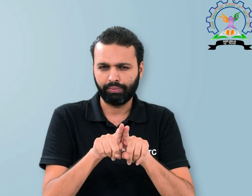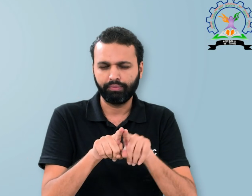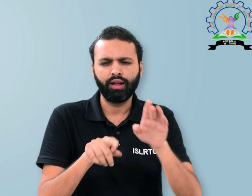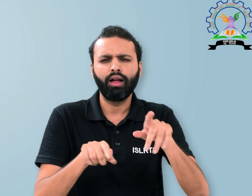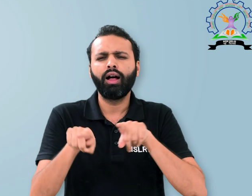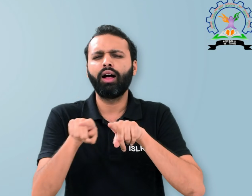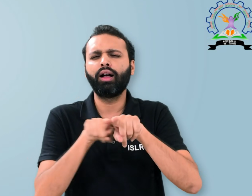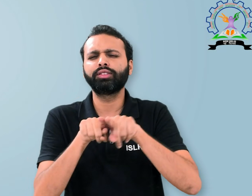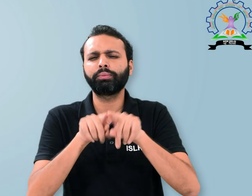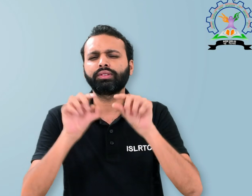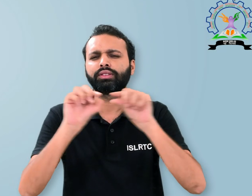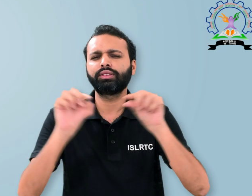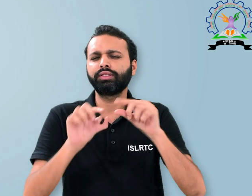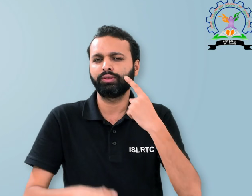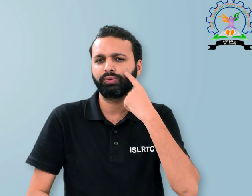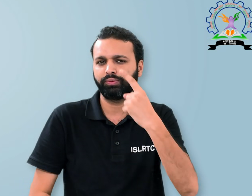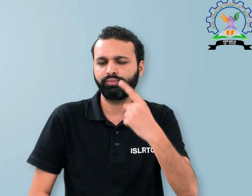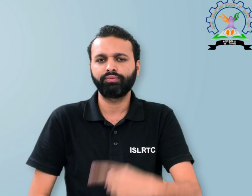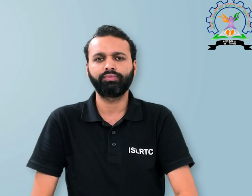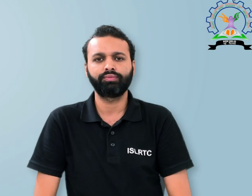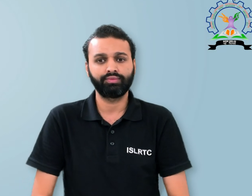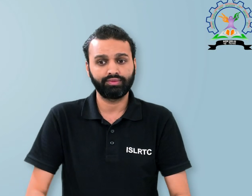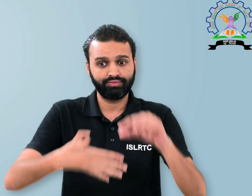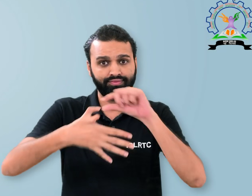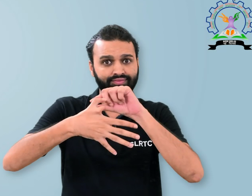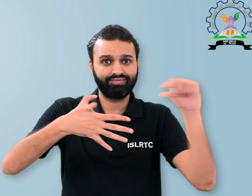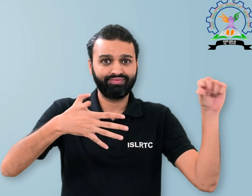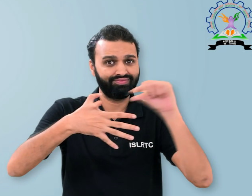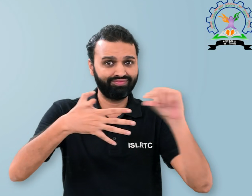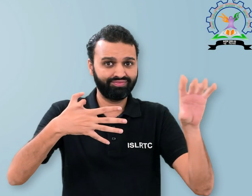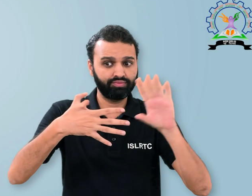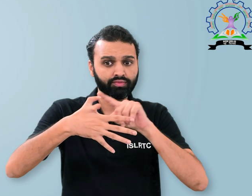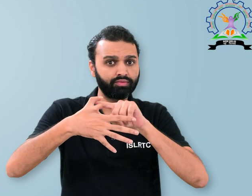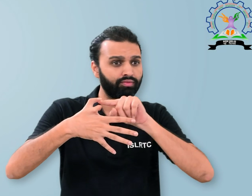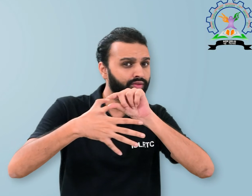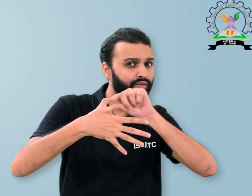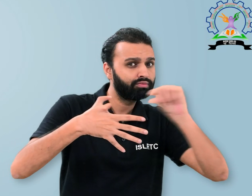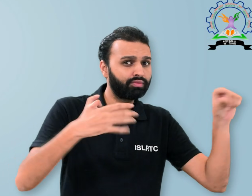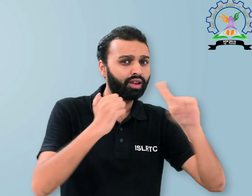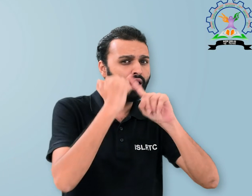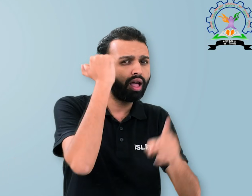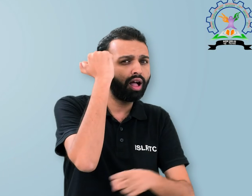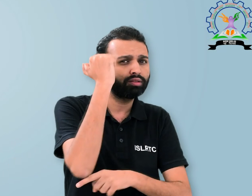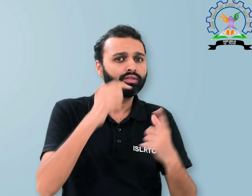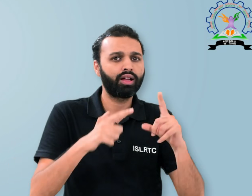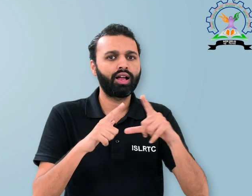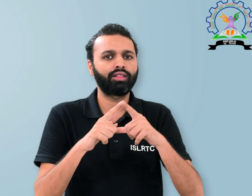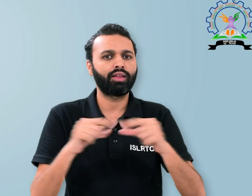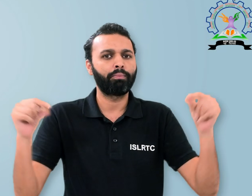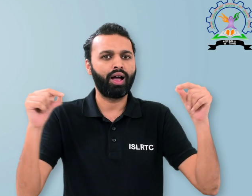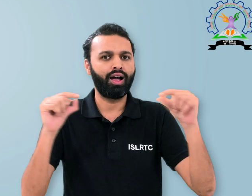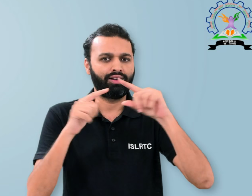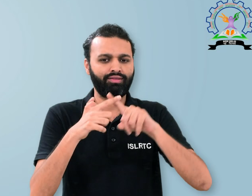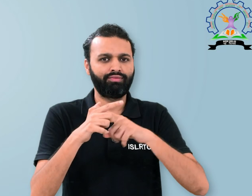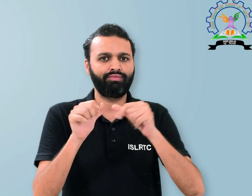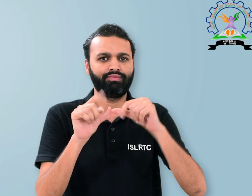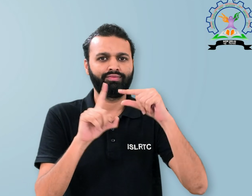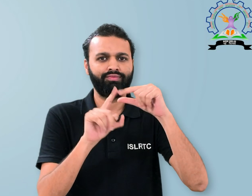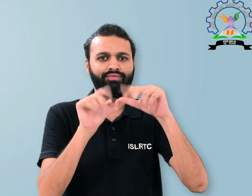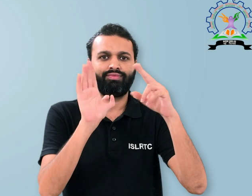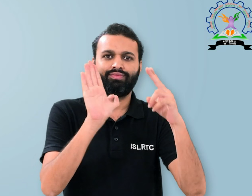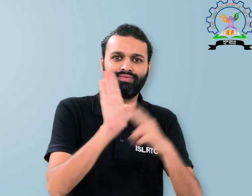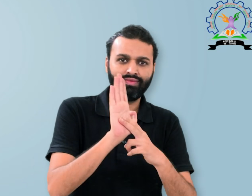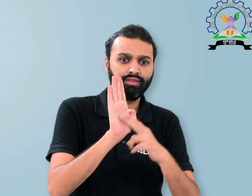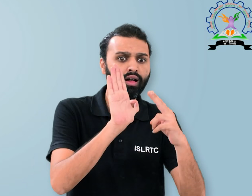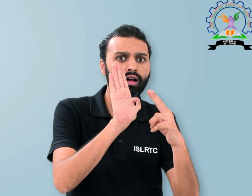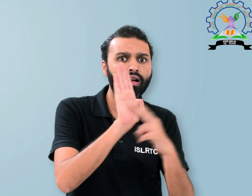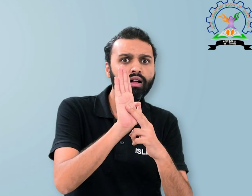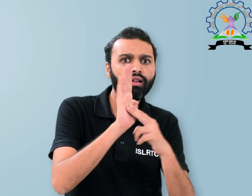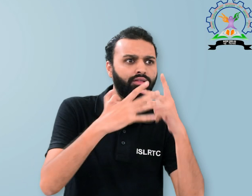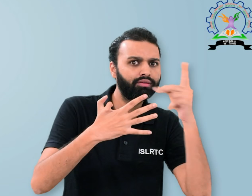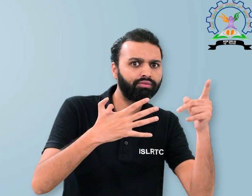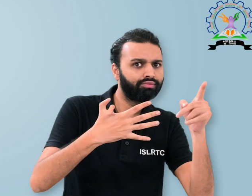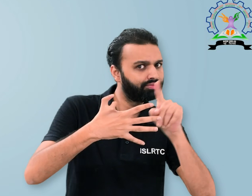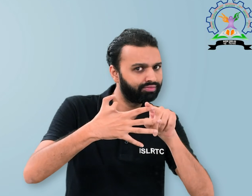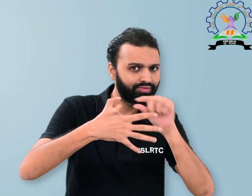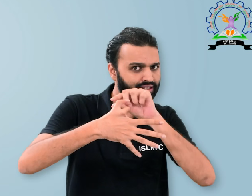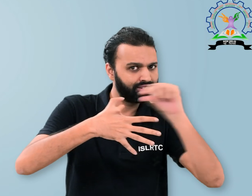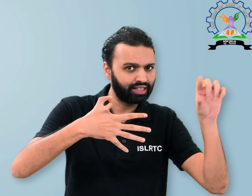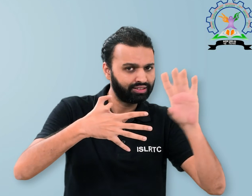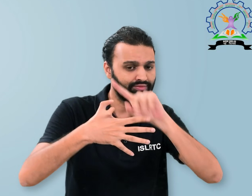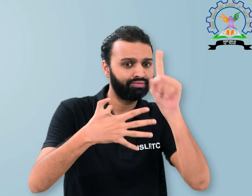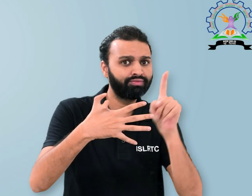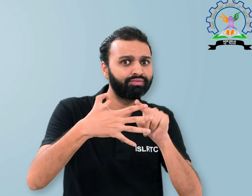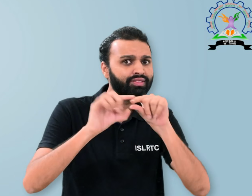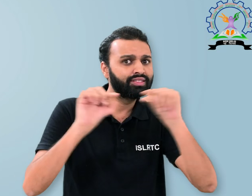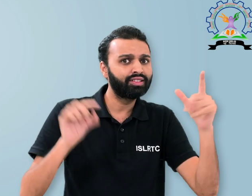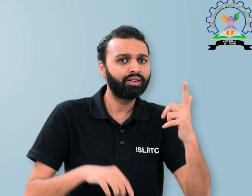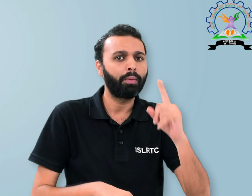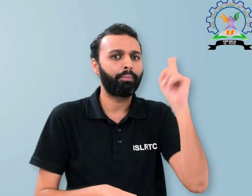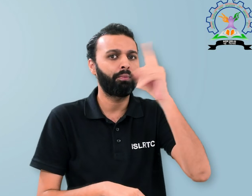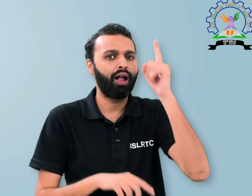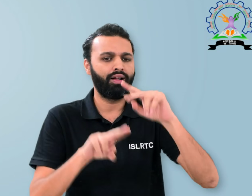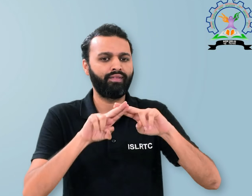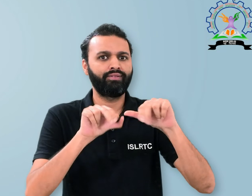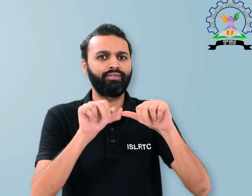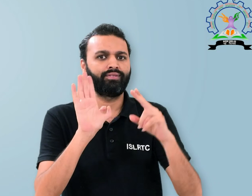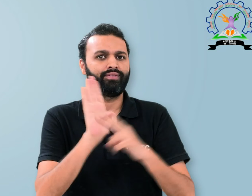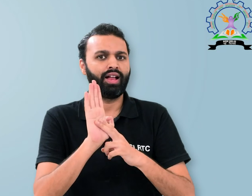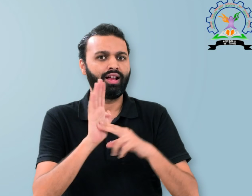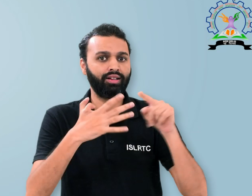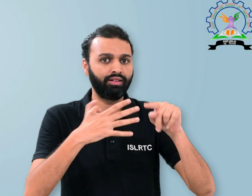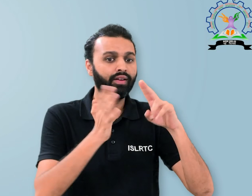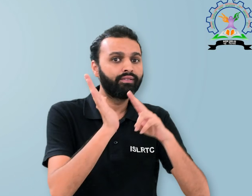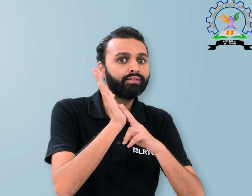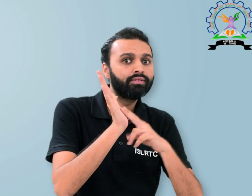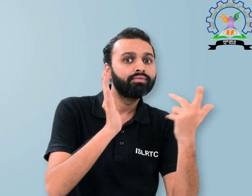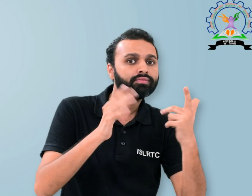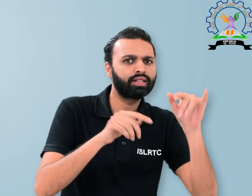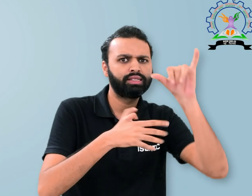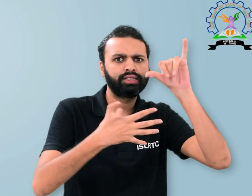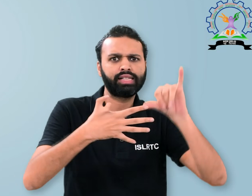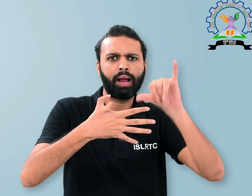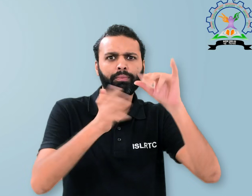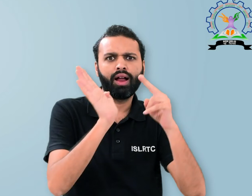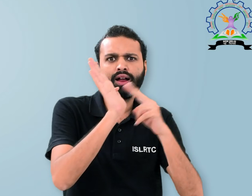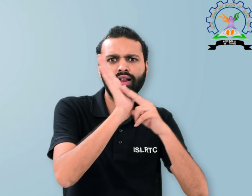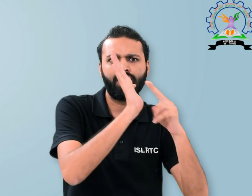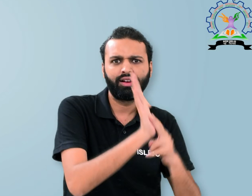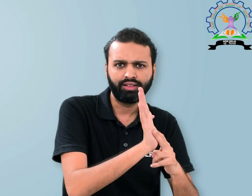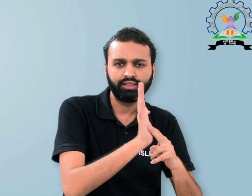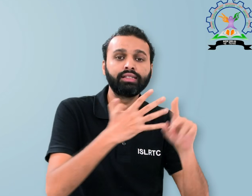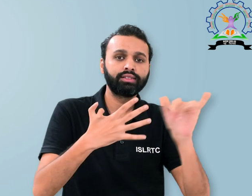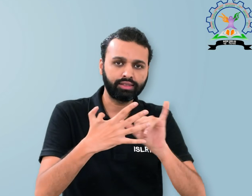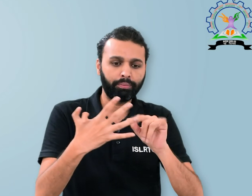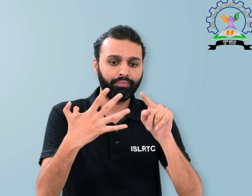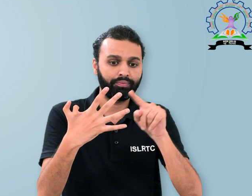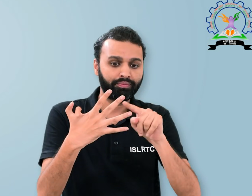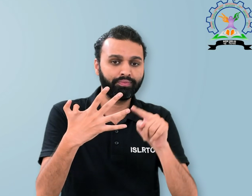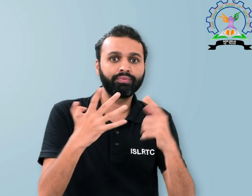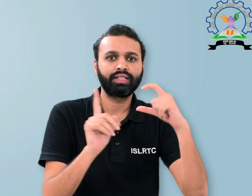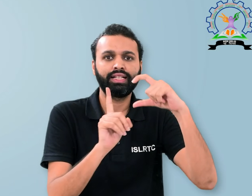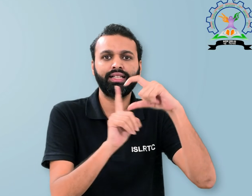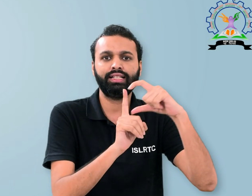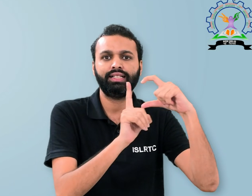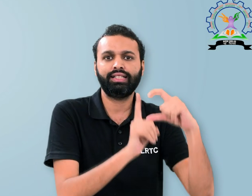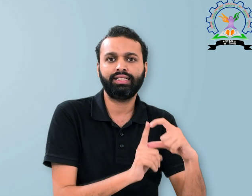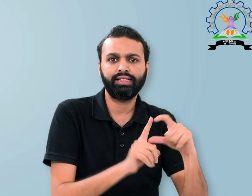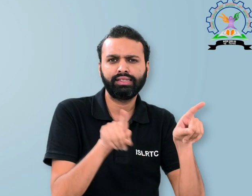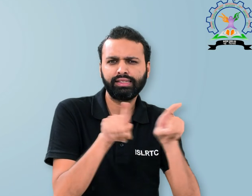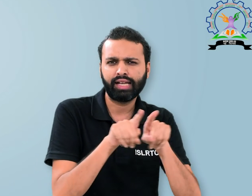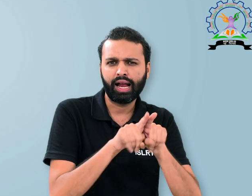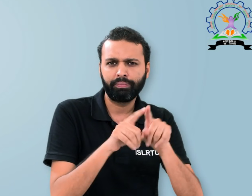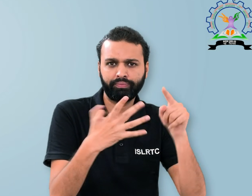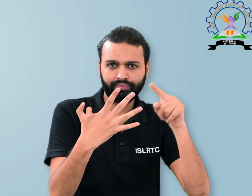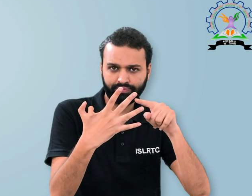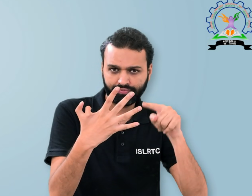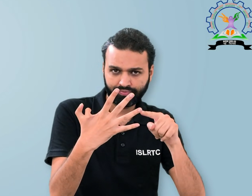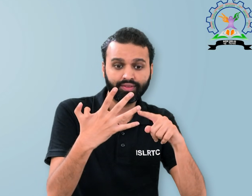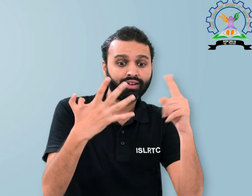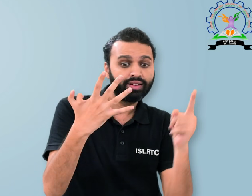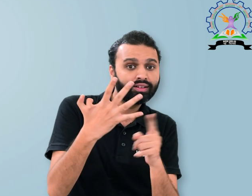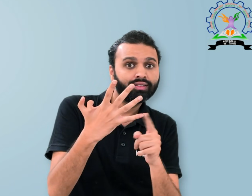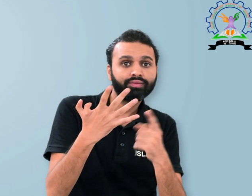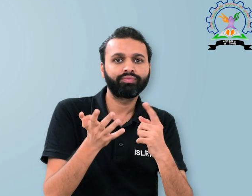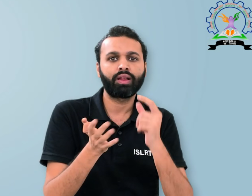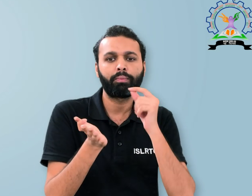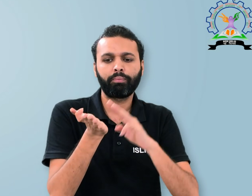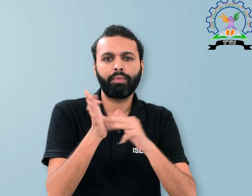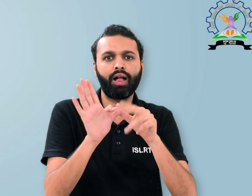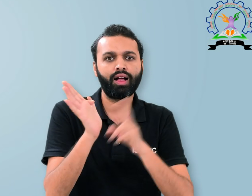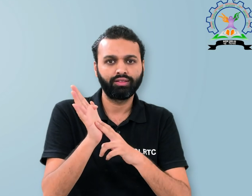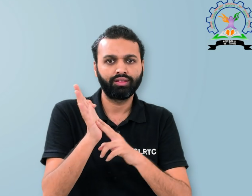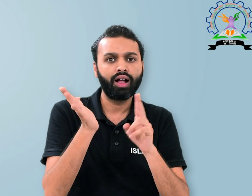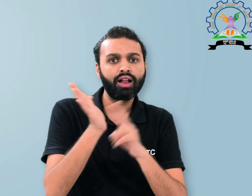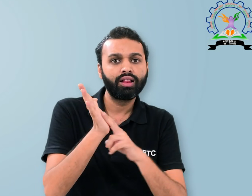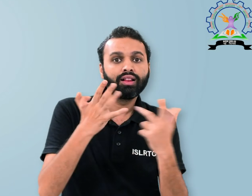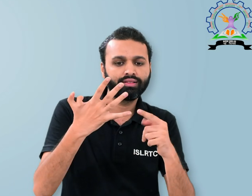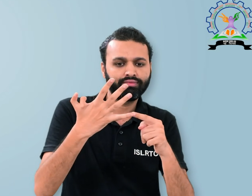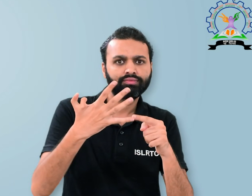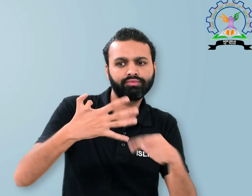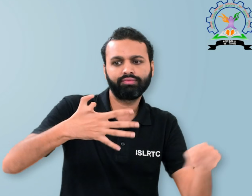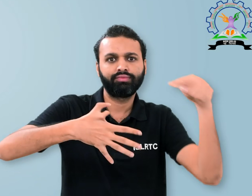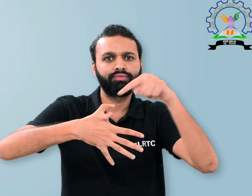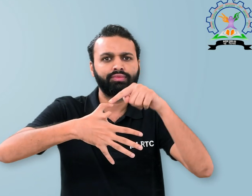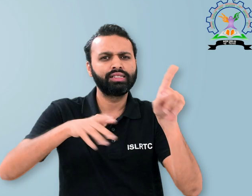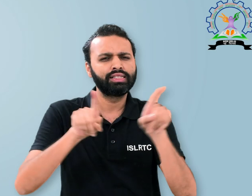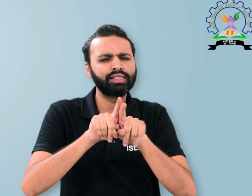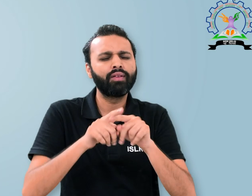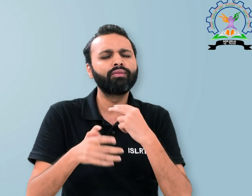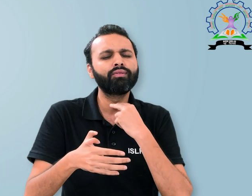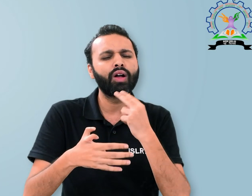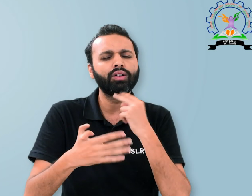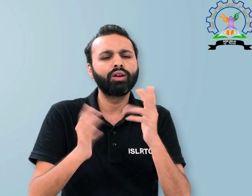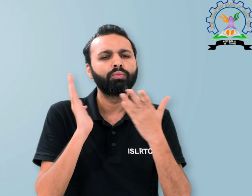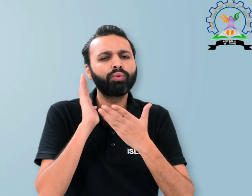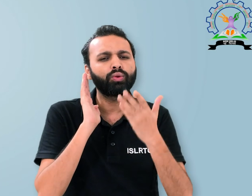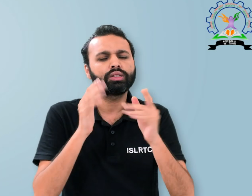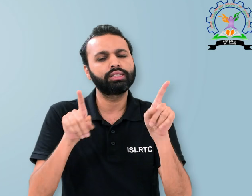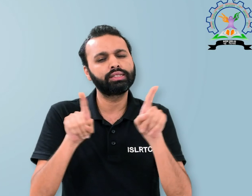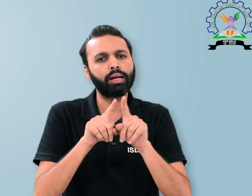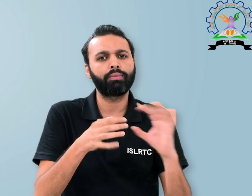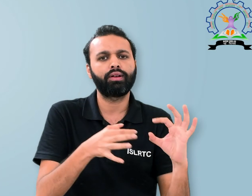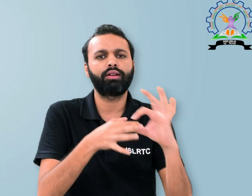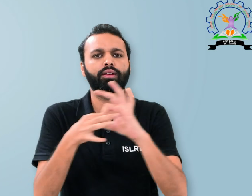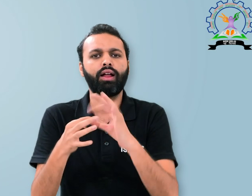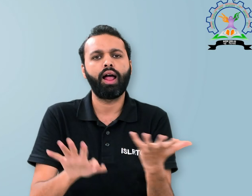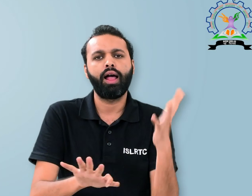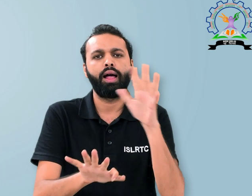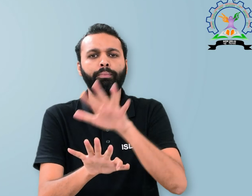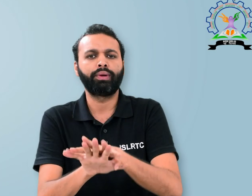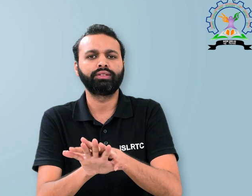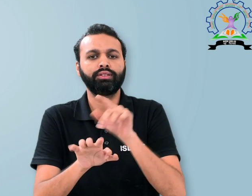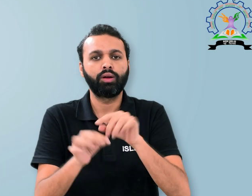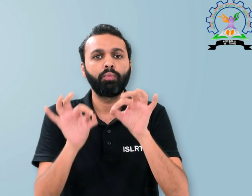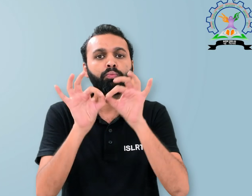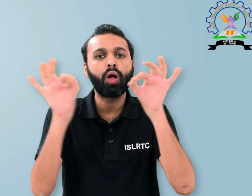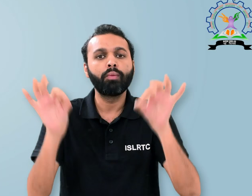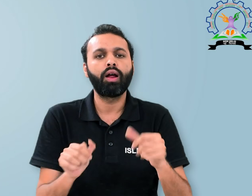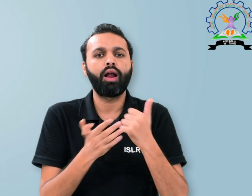For Example : the sentence ends with Japan and the second sentence ends with fan. Both end with a "n" sound. Similarly the third and fourth sentence end with the "d" sound. The last sentence ends with the "n" sound which is similar to the first sentence.